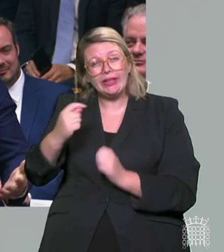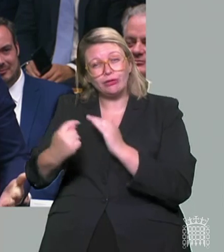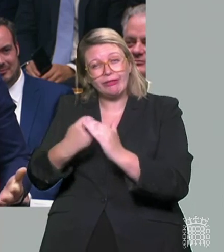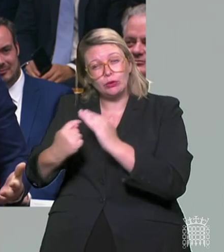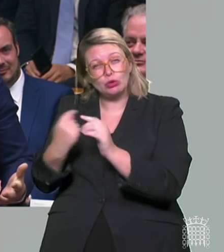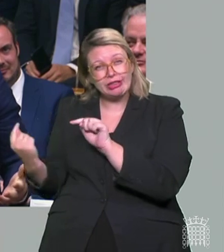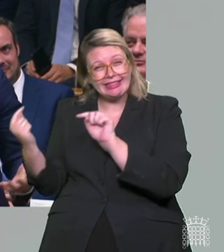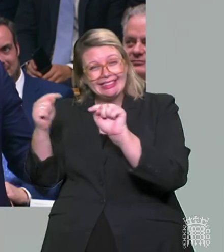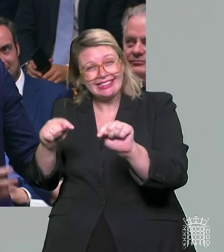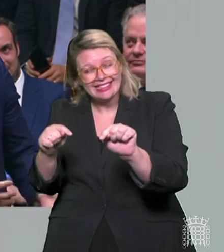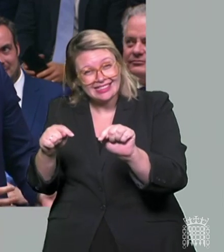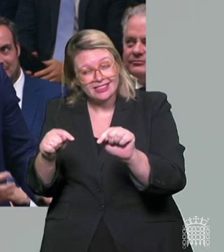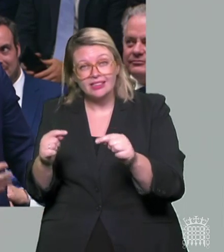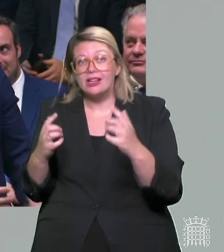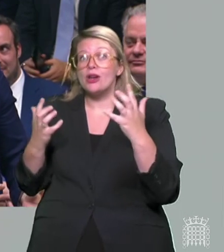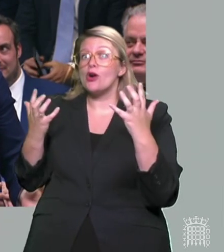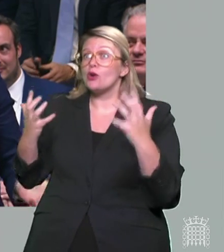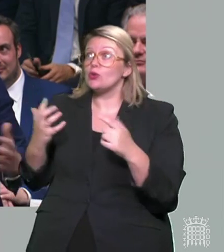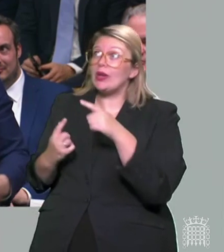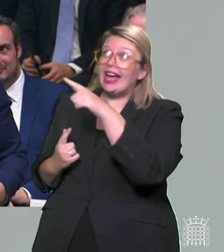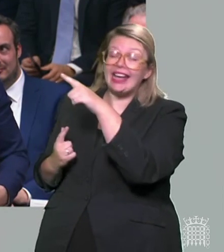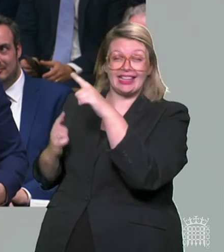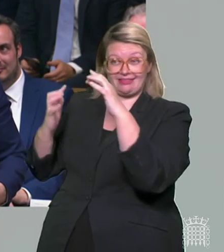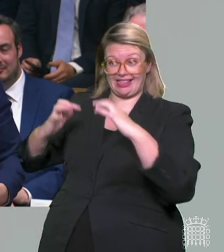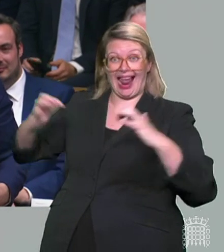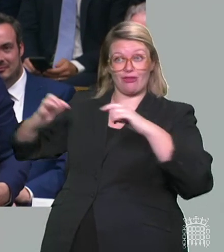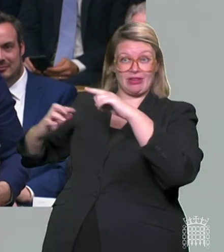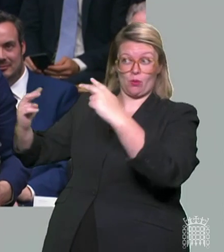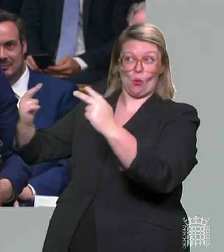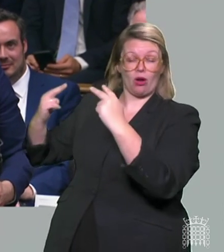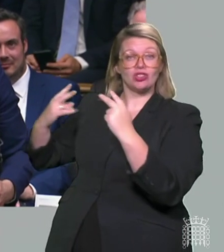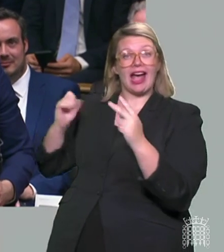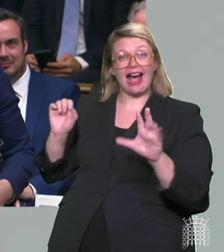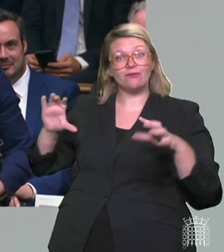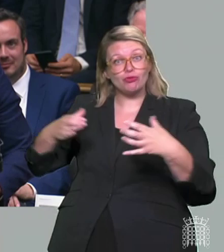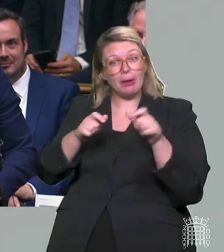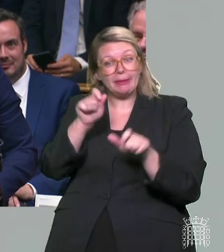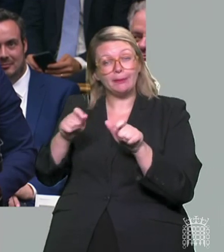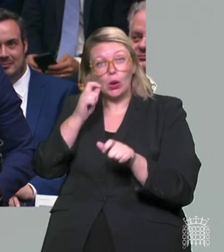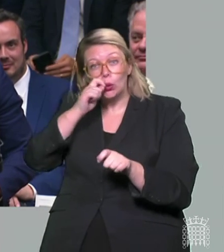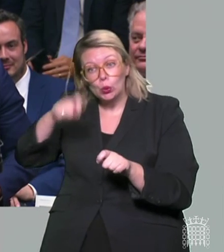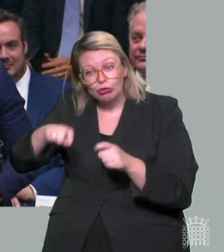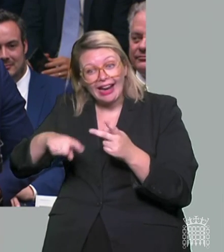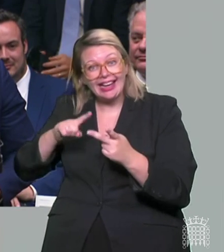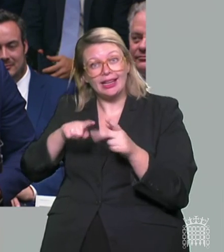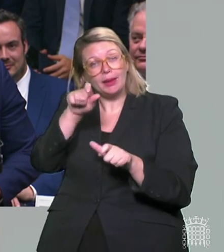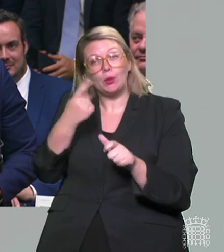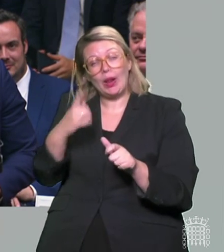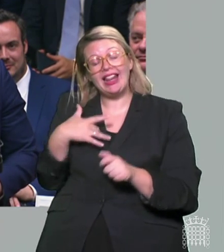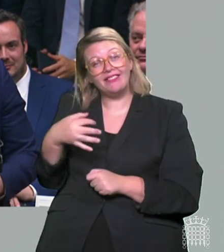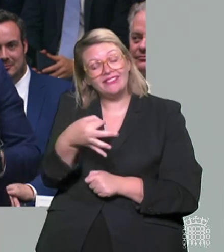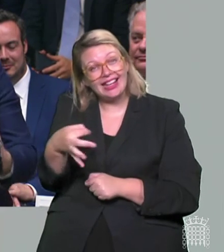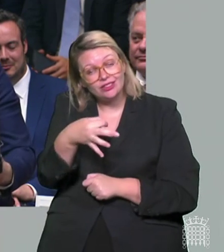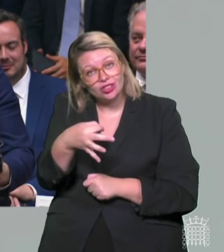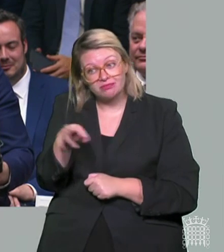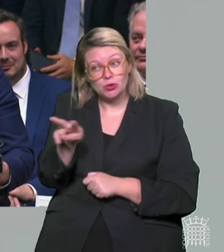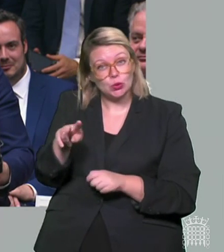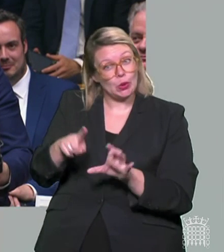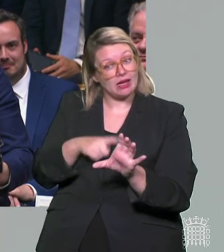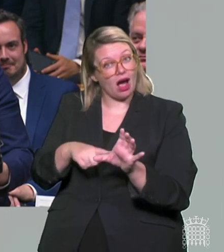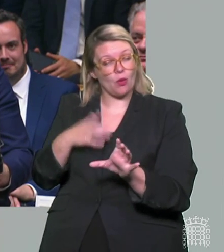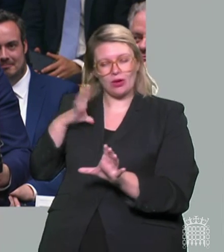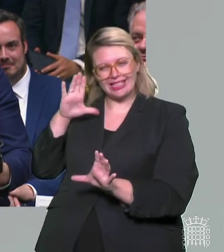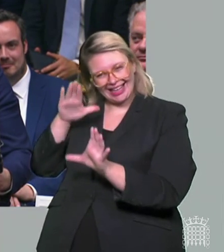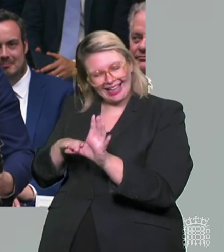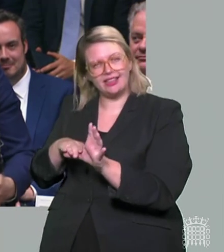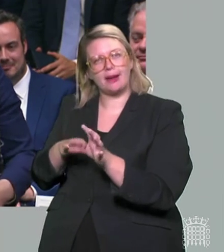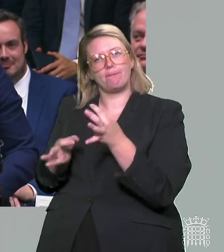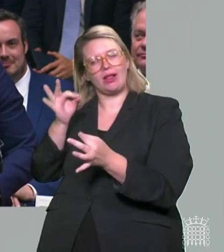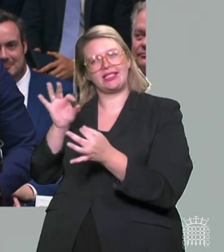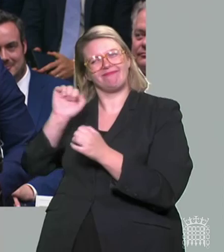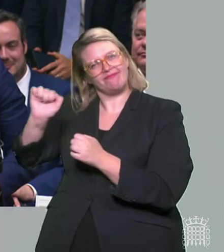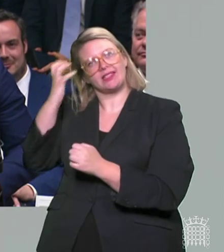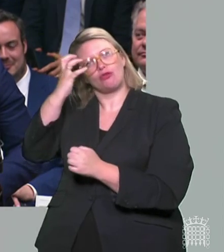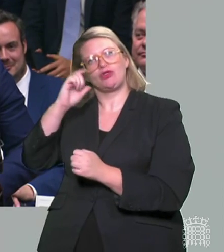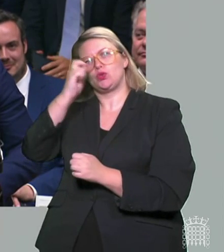In the Gallery today there is a group of those hosts and some of the Ukrainians they are hosting, including two young people who hope to go into Ukrainian politics in the future.